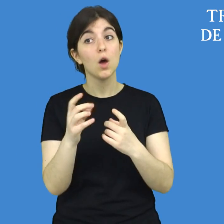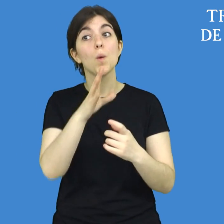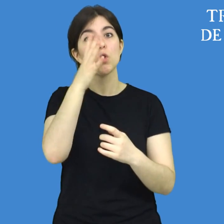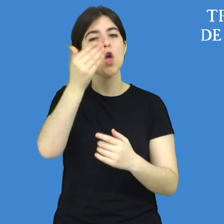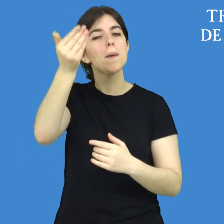motivo